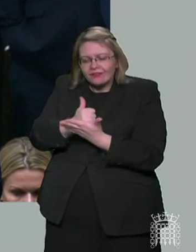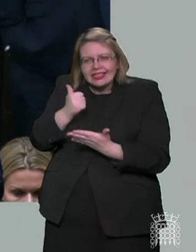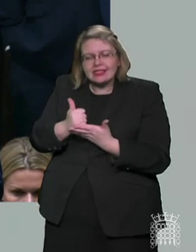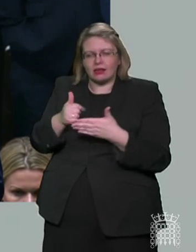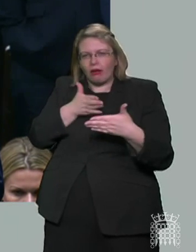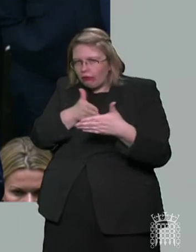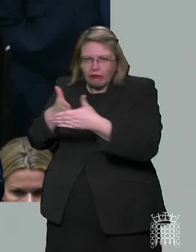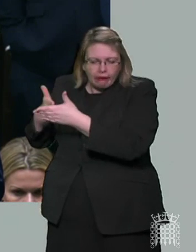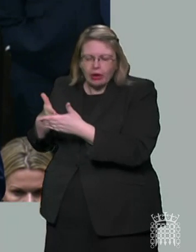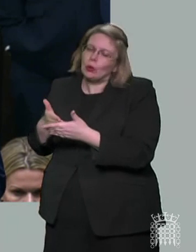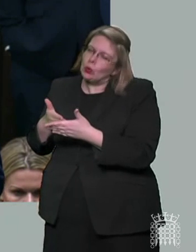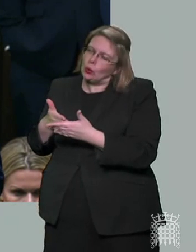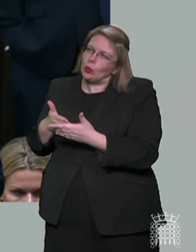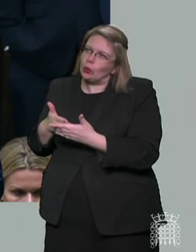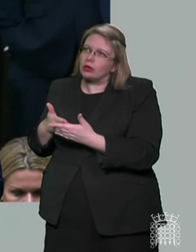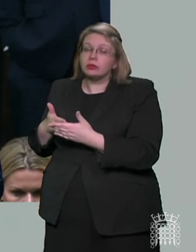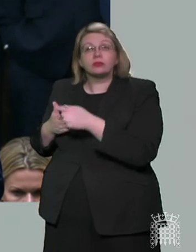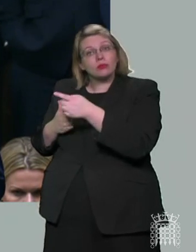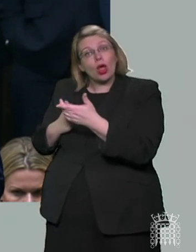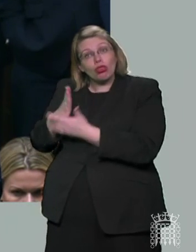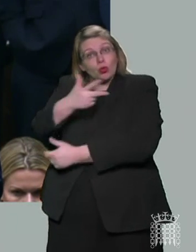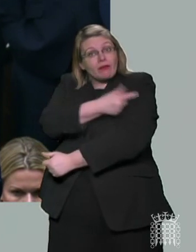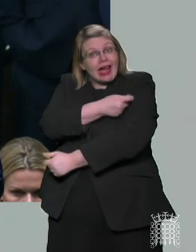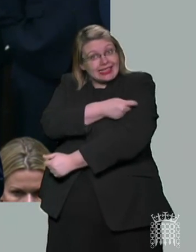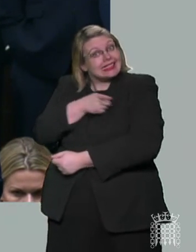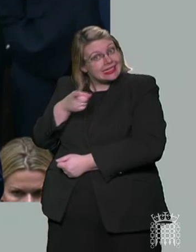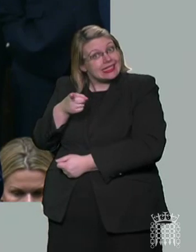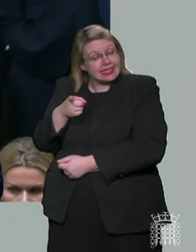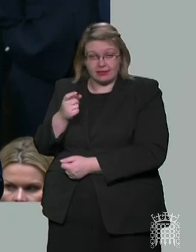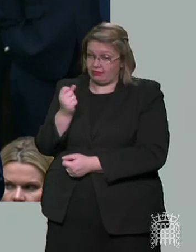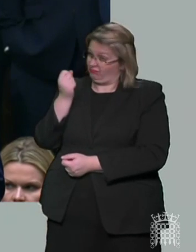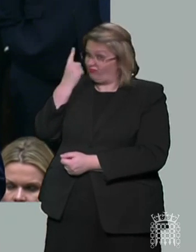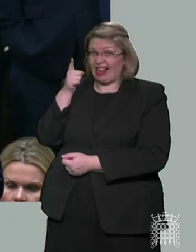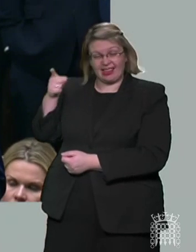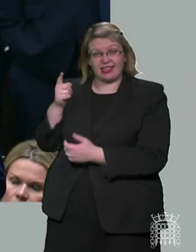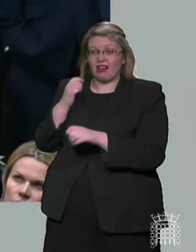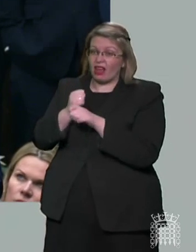He has shown with vaccines that Government change comes from the very top.